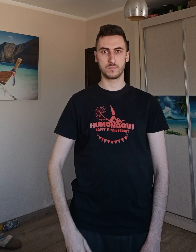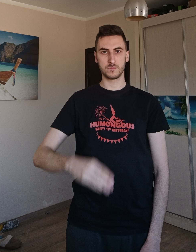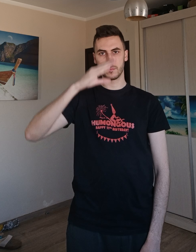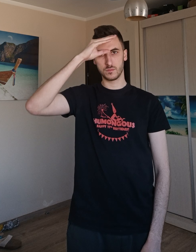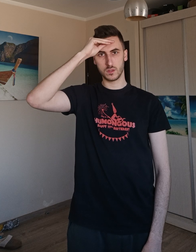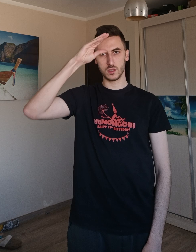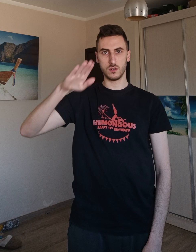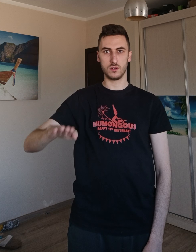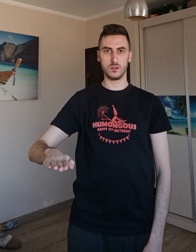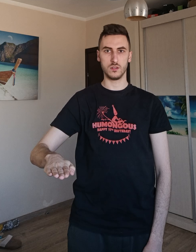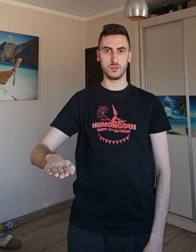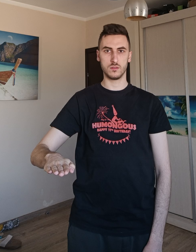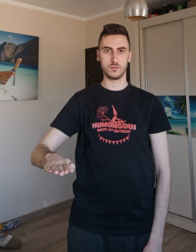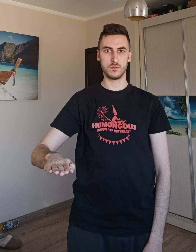ילד